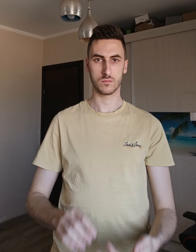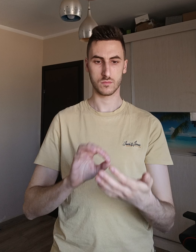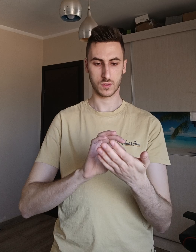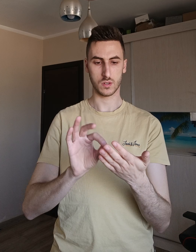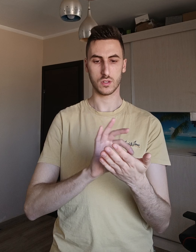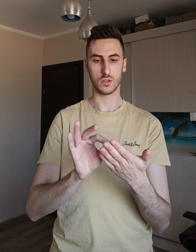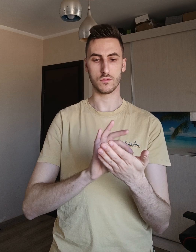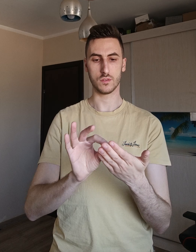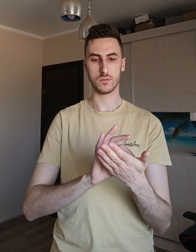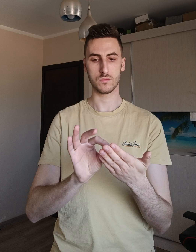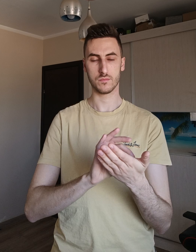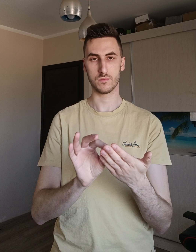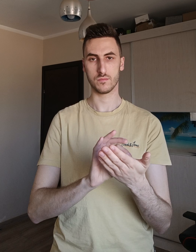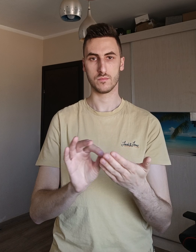לכתוב